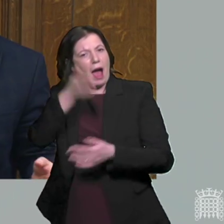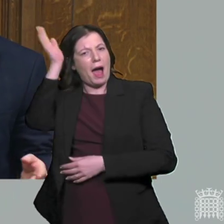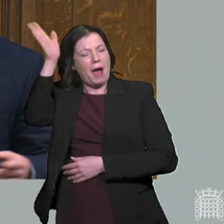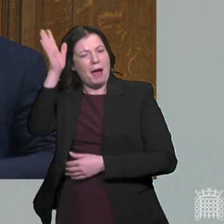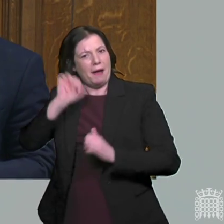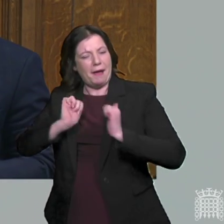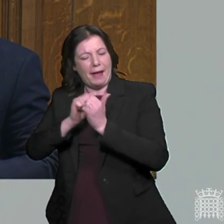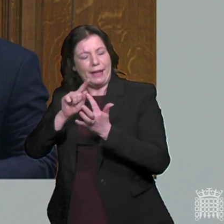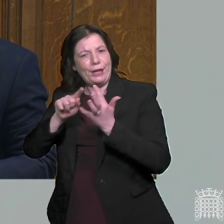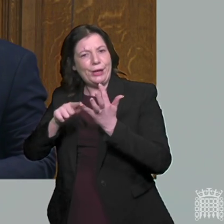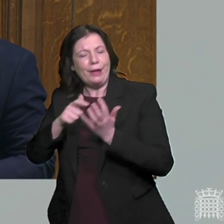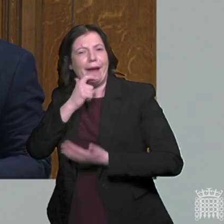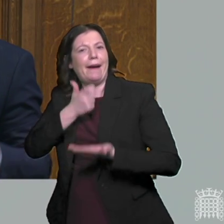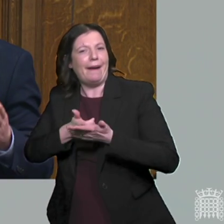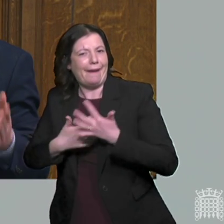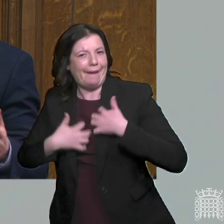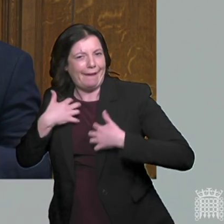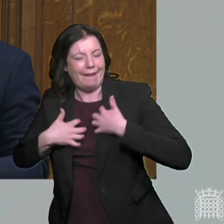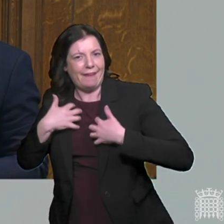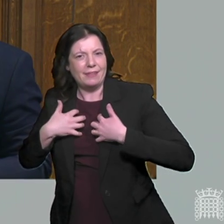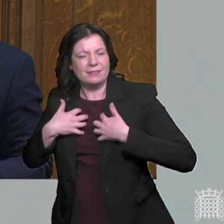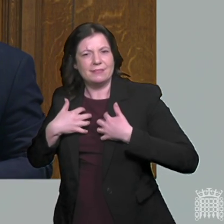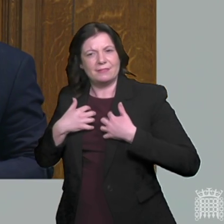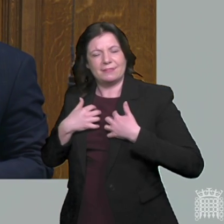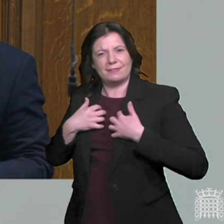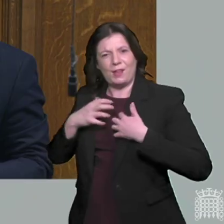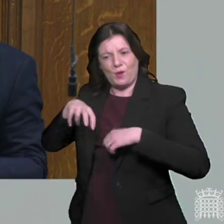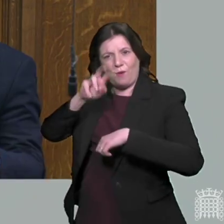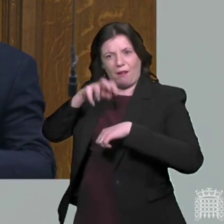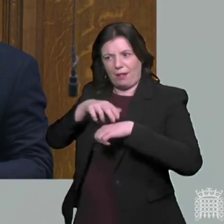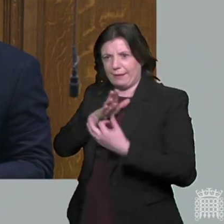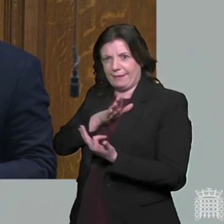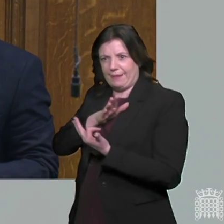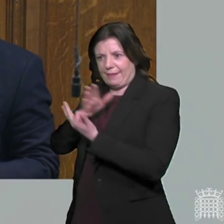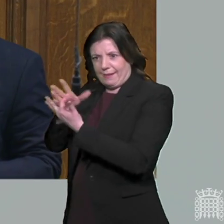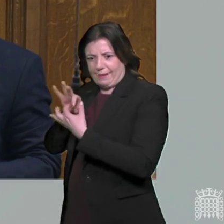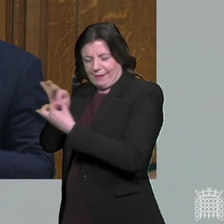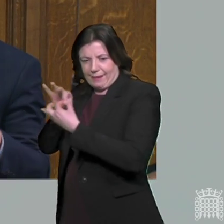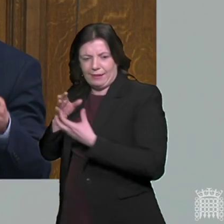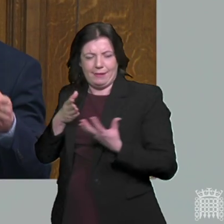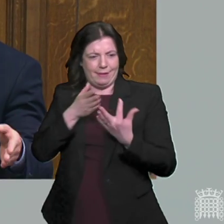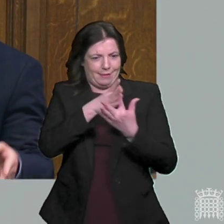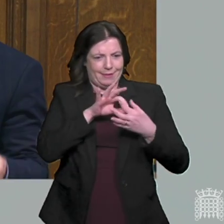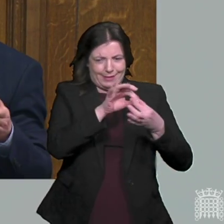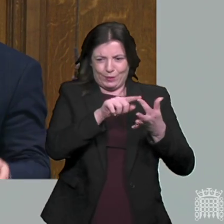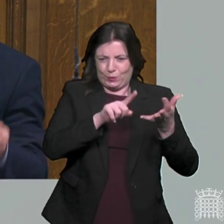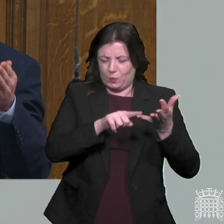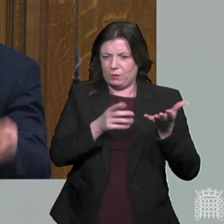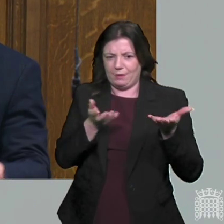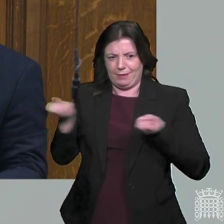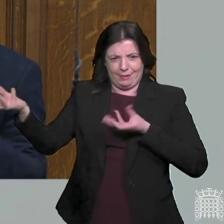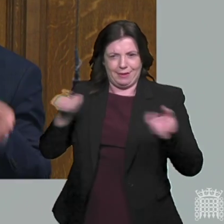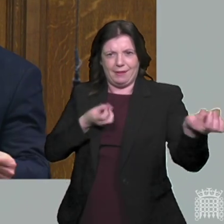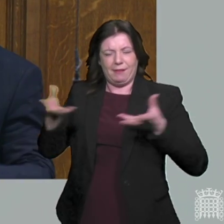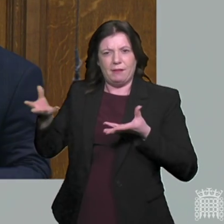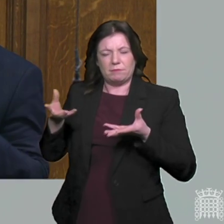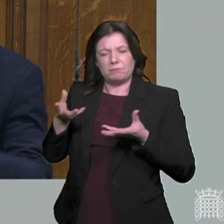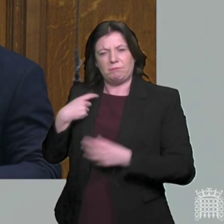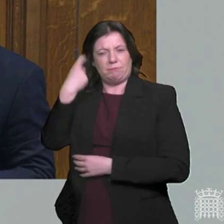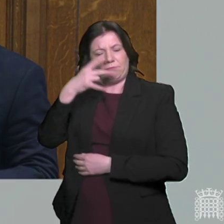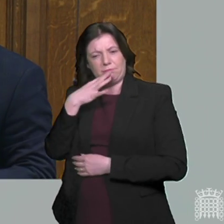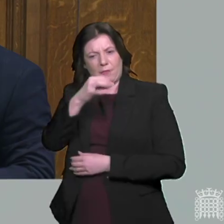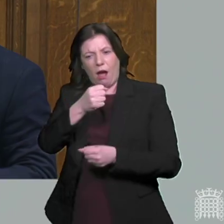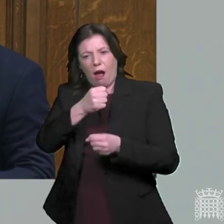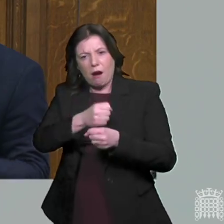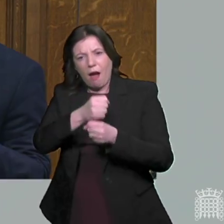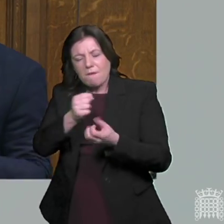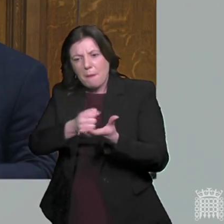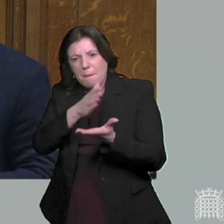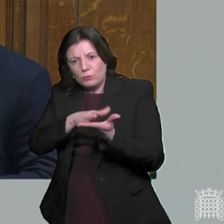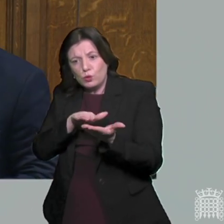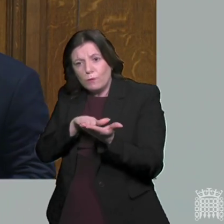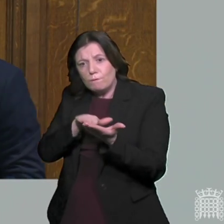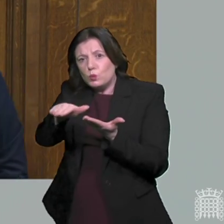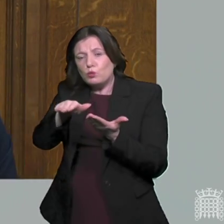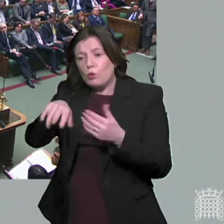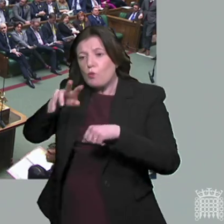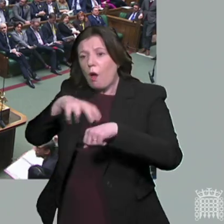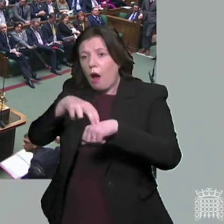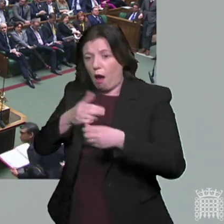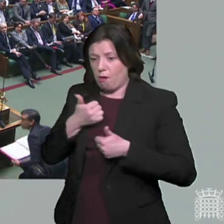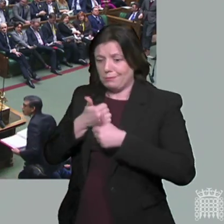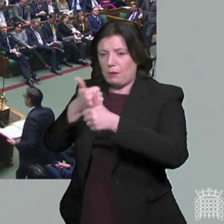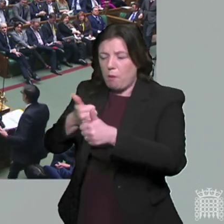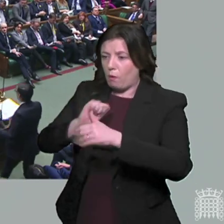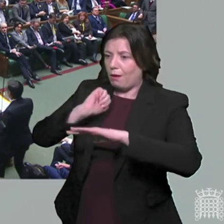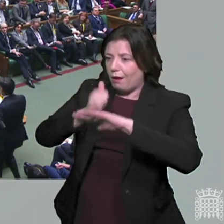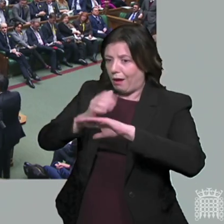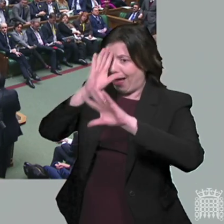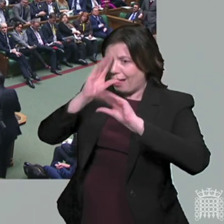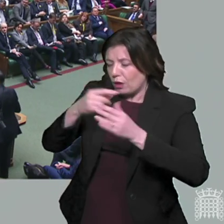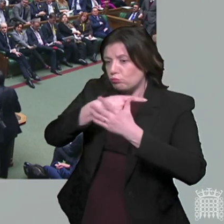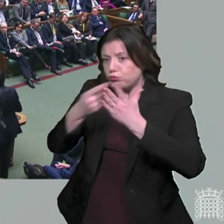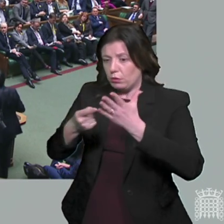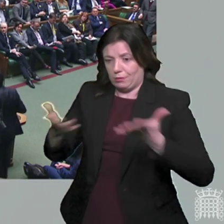Given Northern Ireland’s access to the dual market—both markets—and the benefits that that brings, will his Government commit to investing in infrastructure and higher education provision to maximise that benefit?